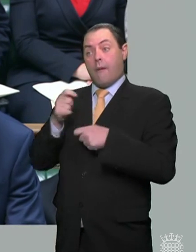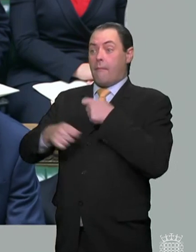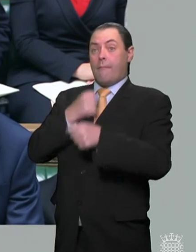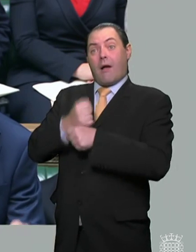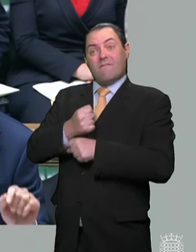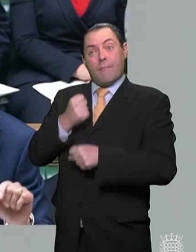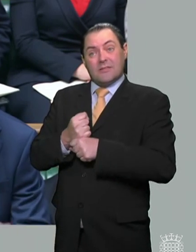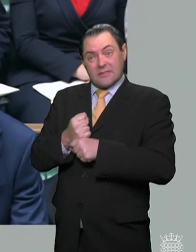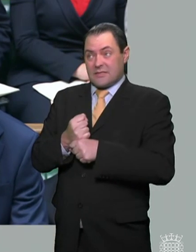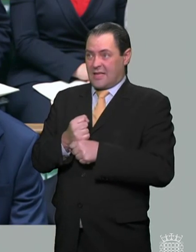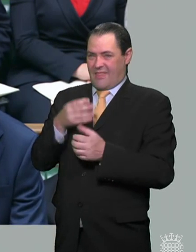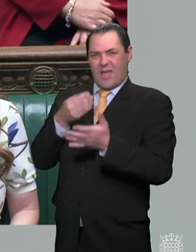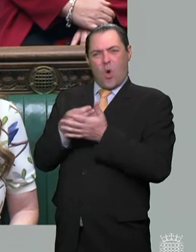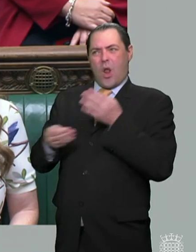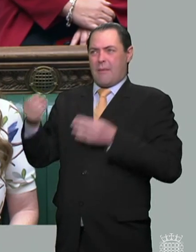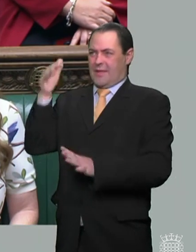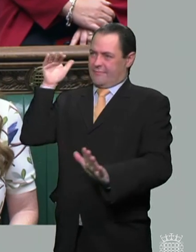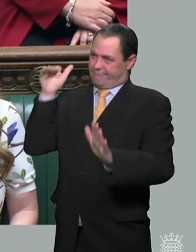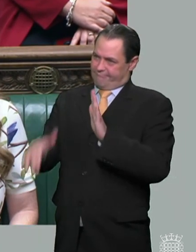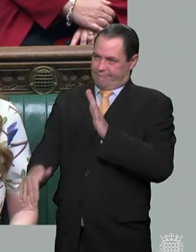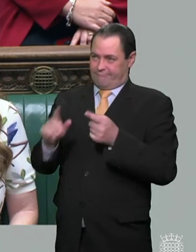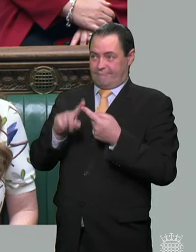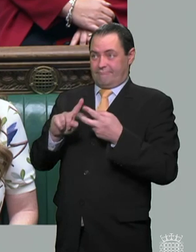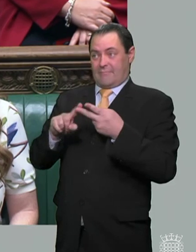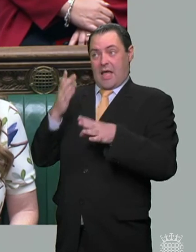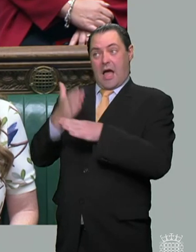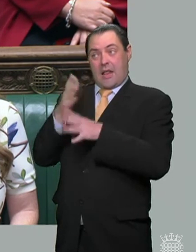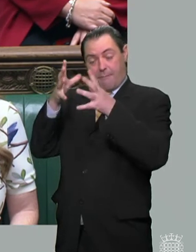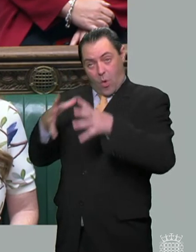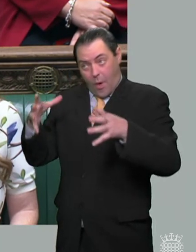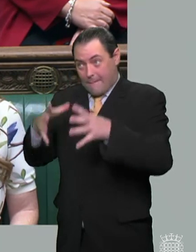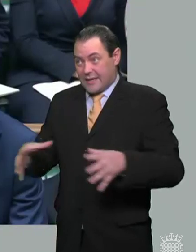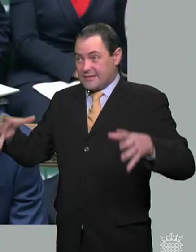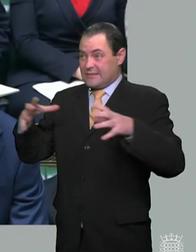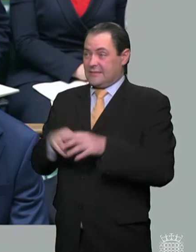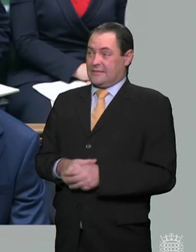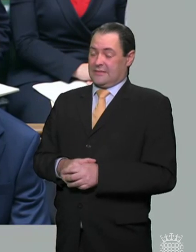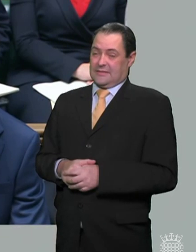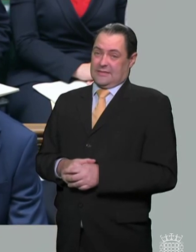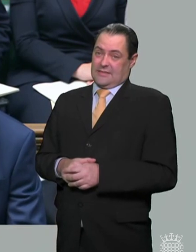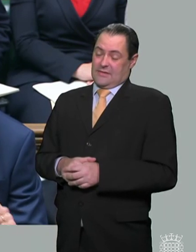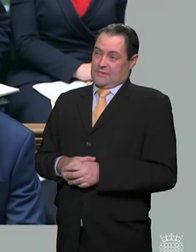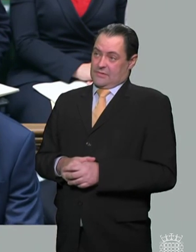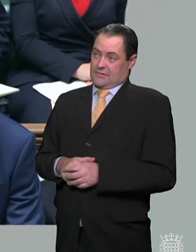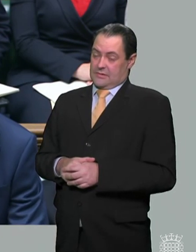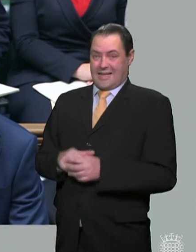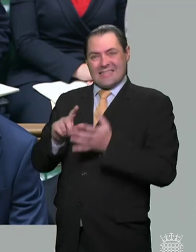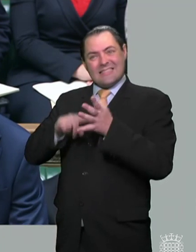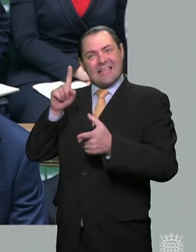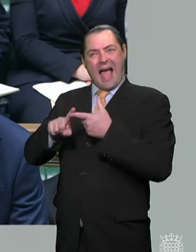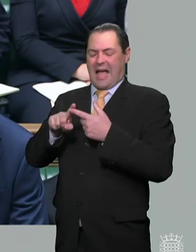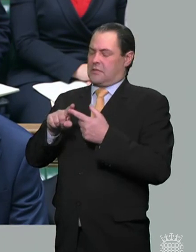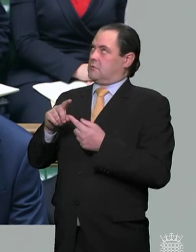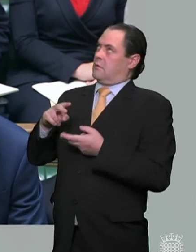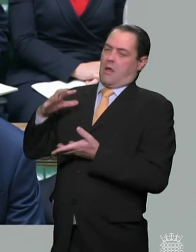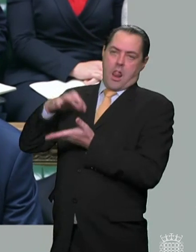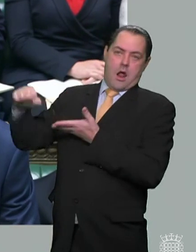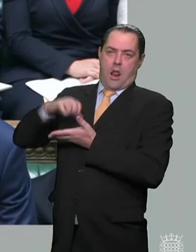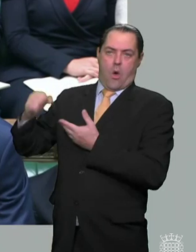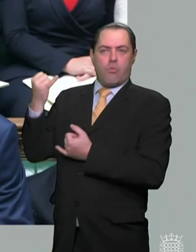government, the economy has nosedived, unemployment has soared and taxes have gone through the roof.